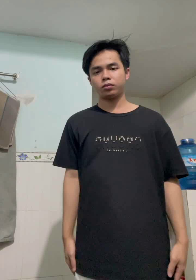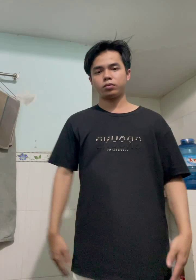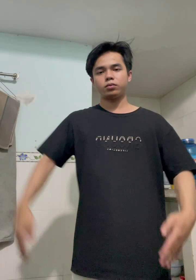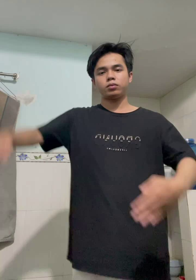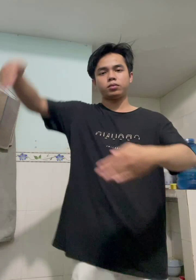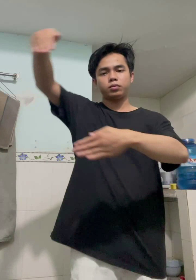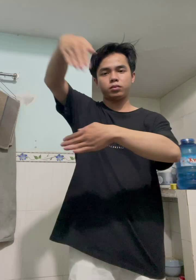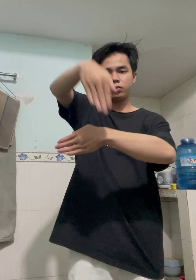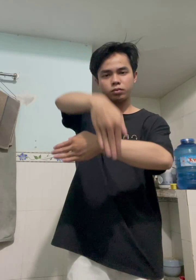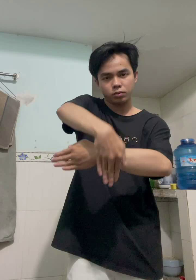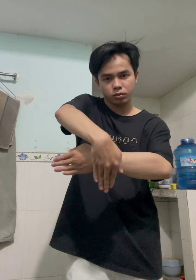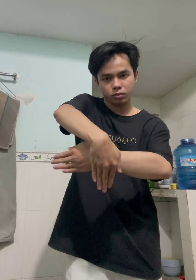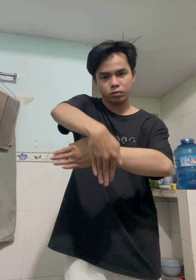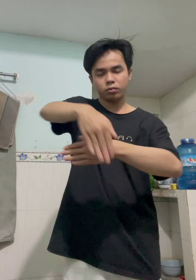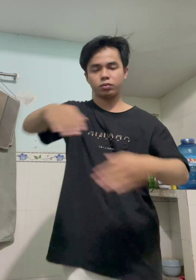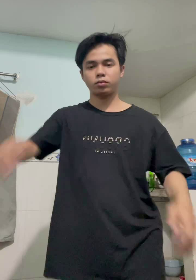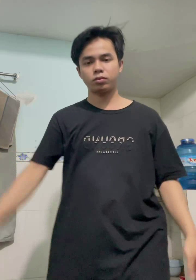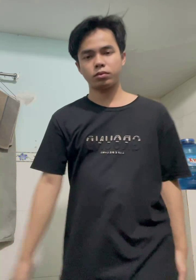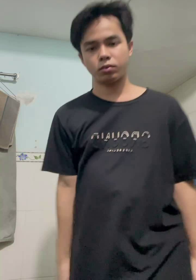buoi chieu